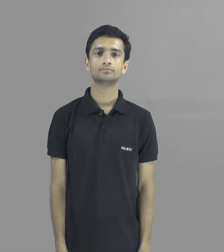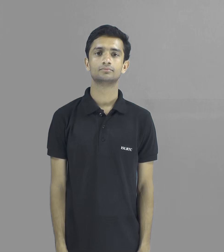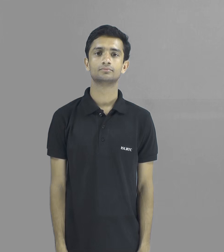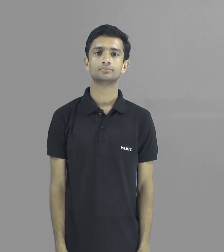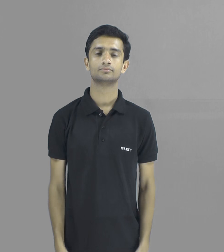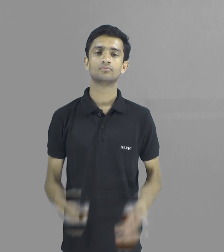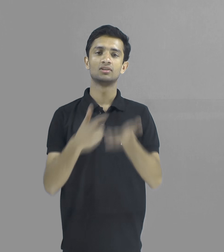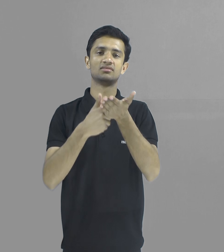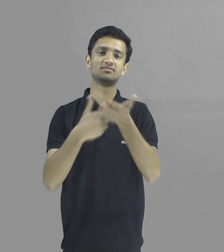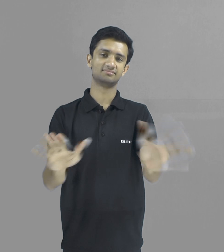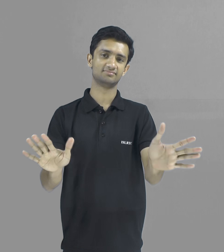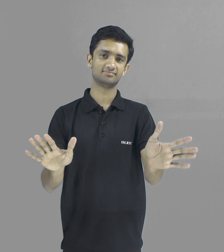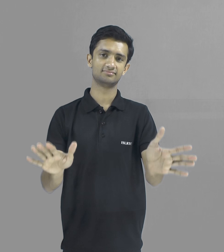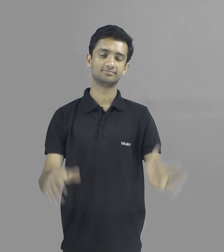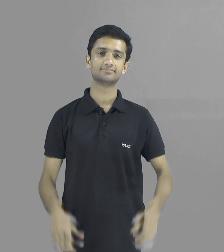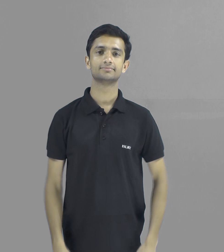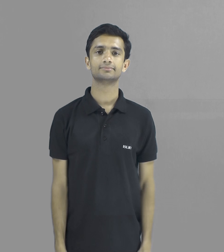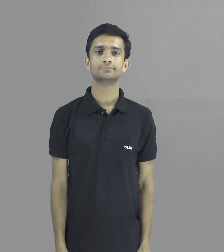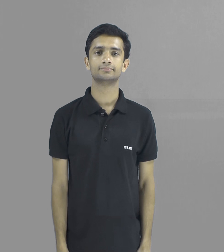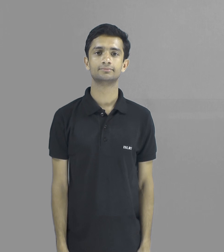Retire